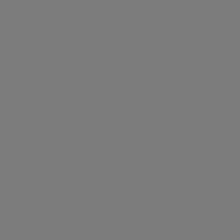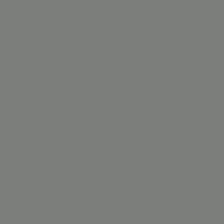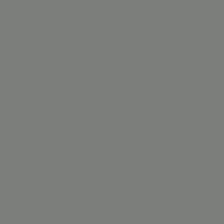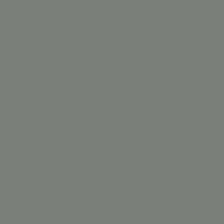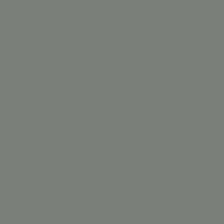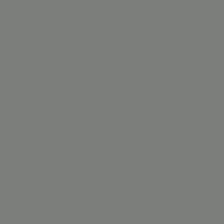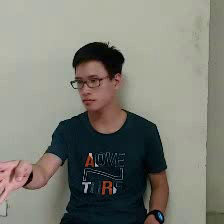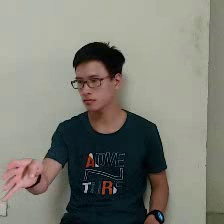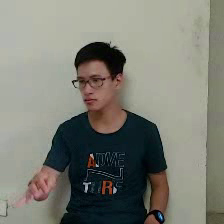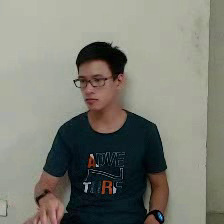Nôn ói